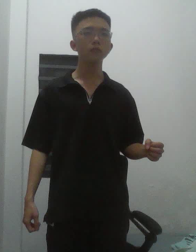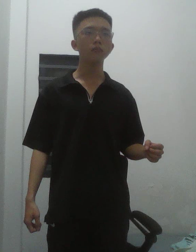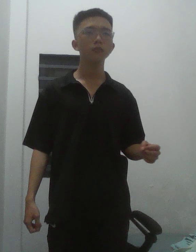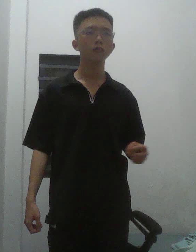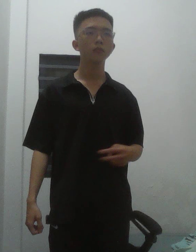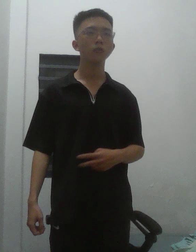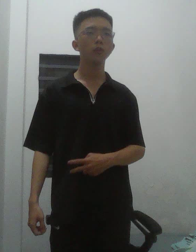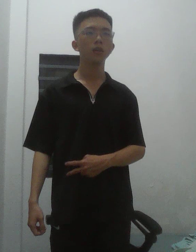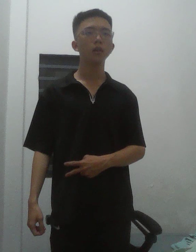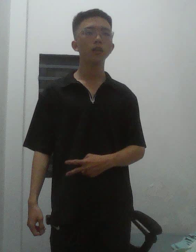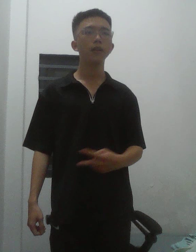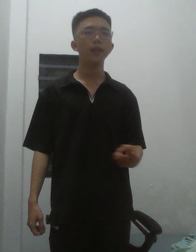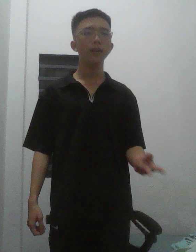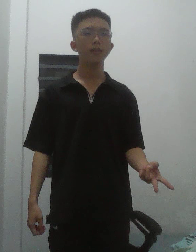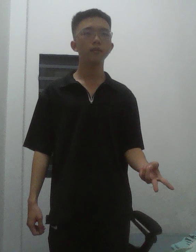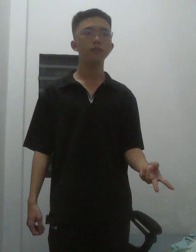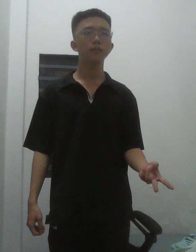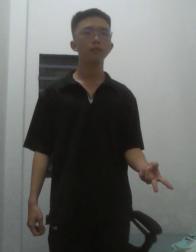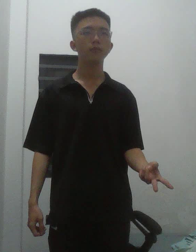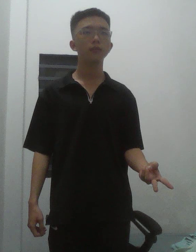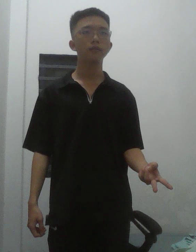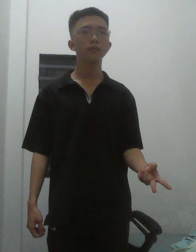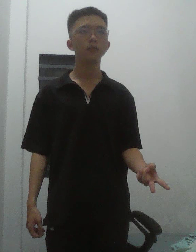it